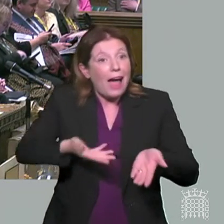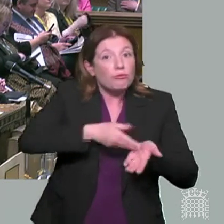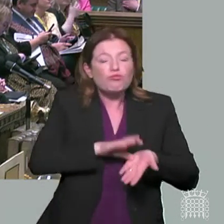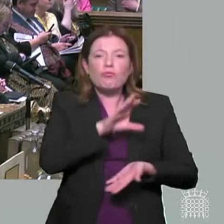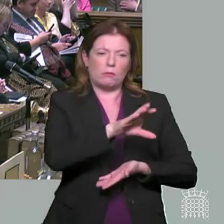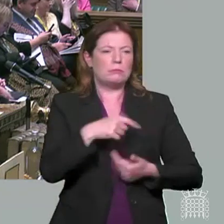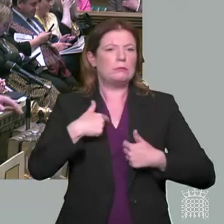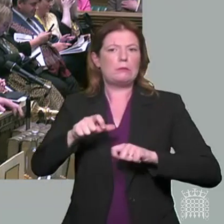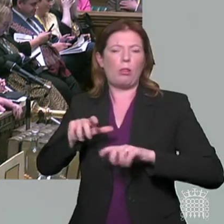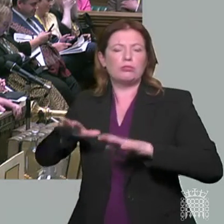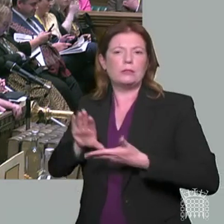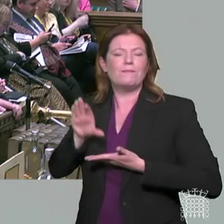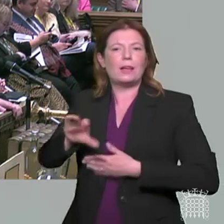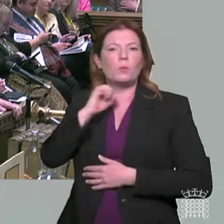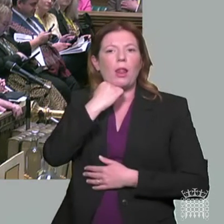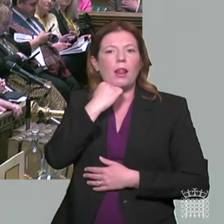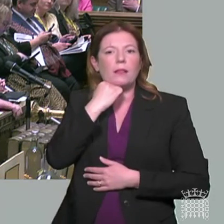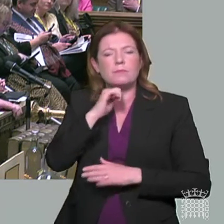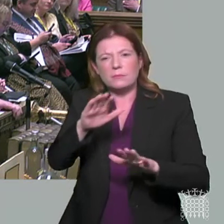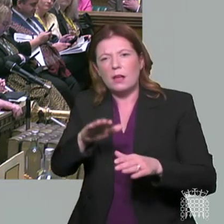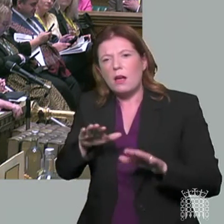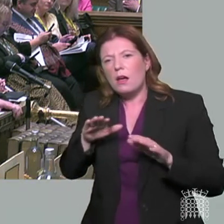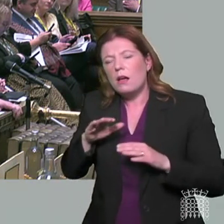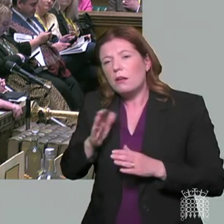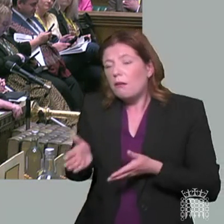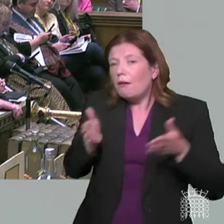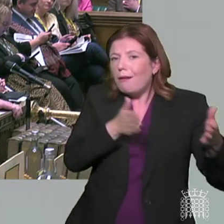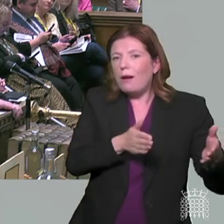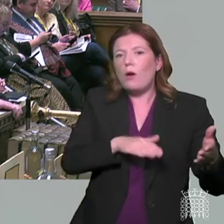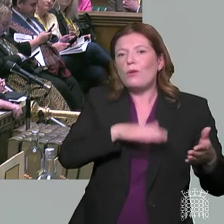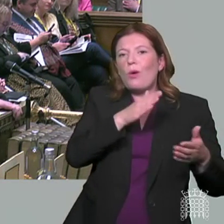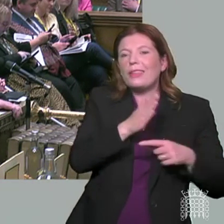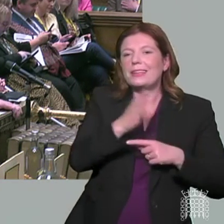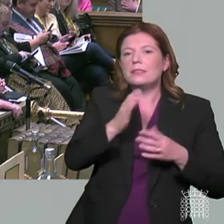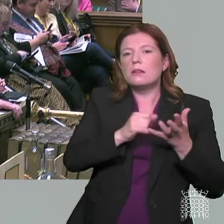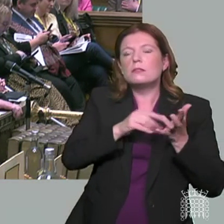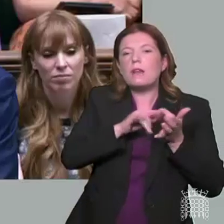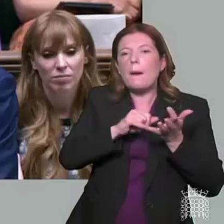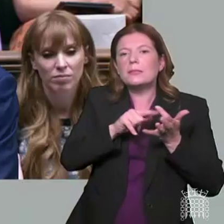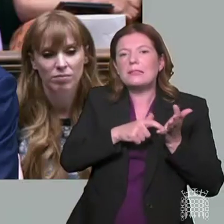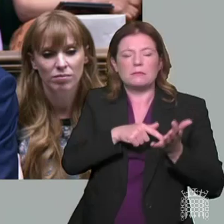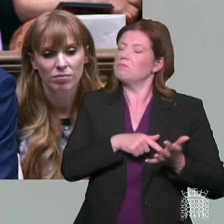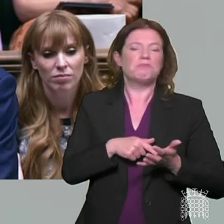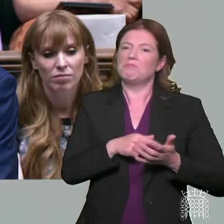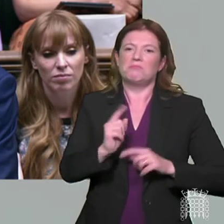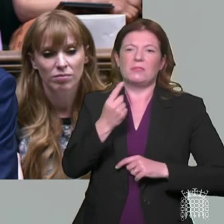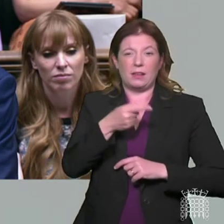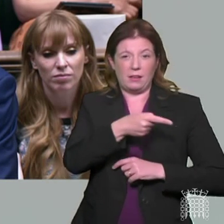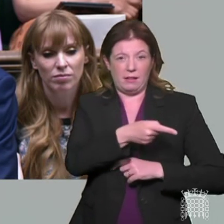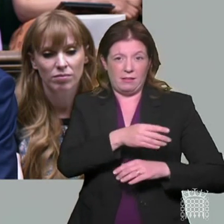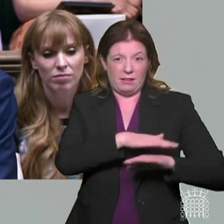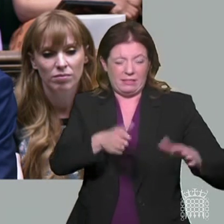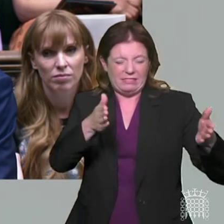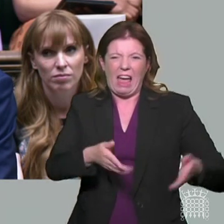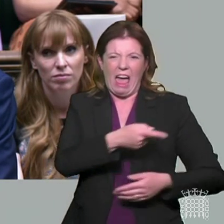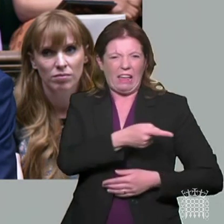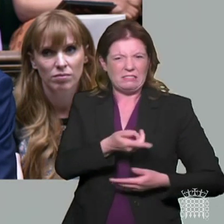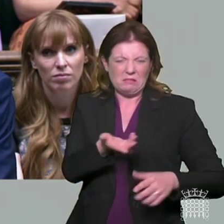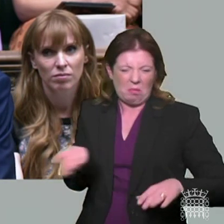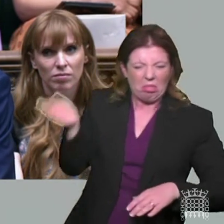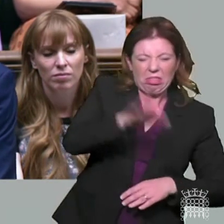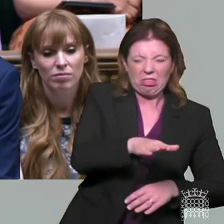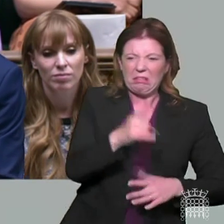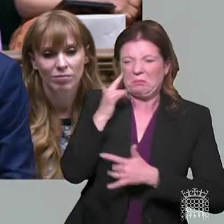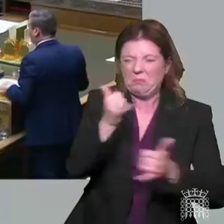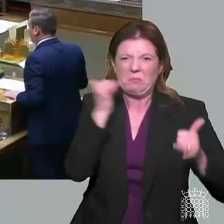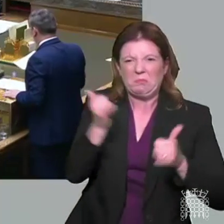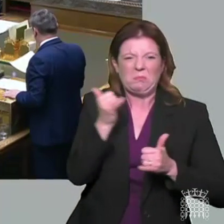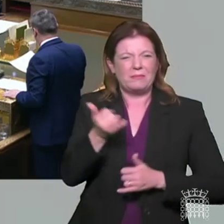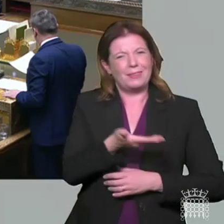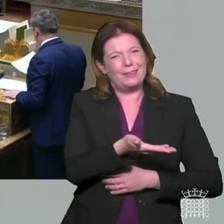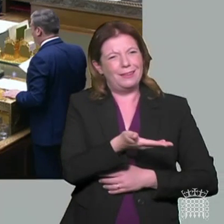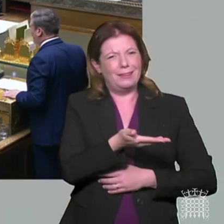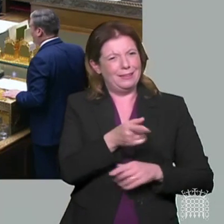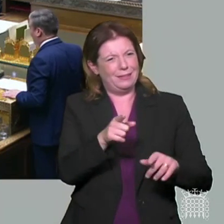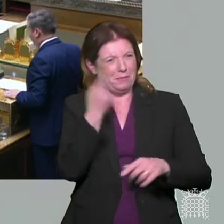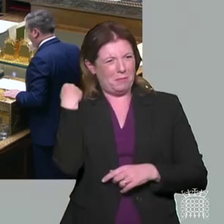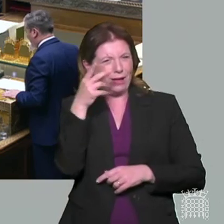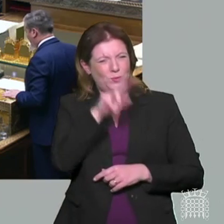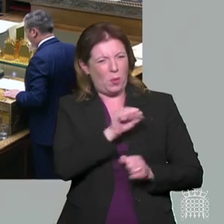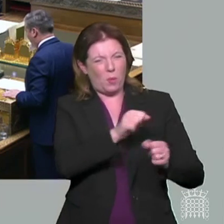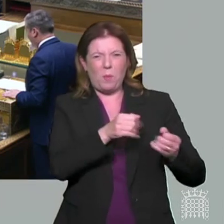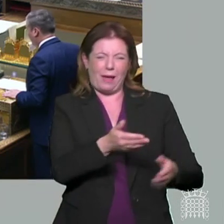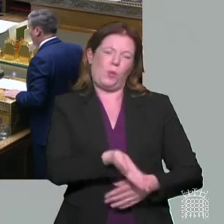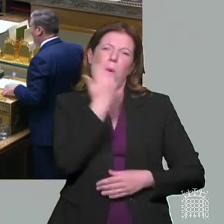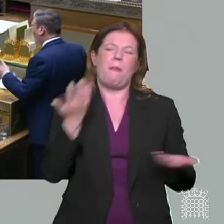On the other side, we have the right honourable Member for North East Somerset , who, when he is not sticking notes on people’s desks like some overgrown prefect, is dead set against it.